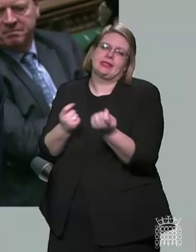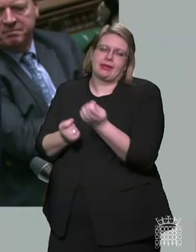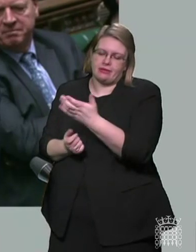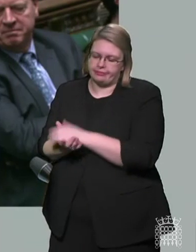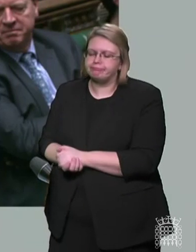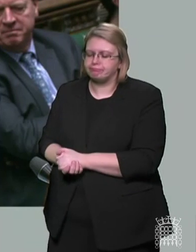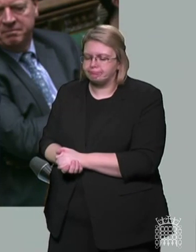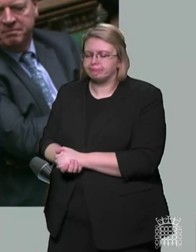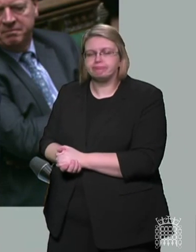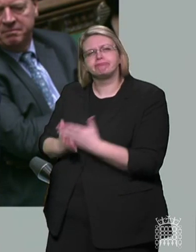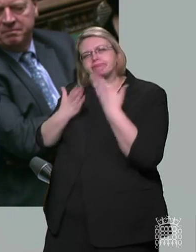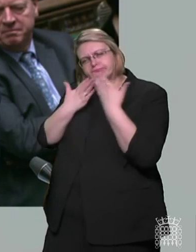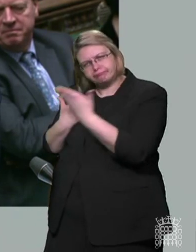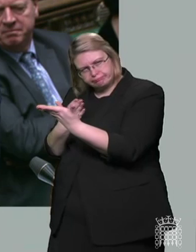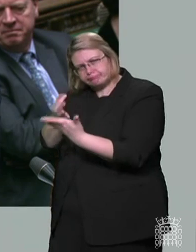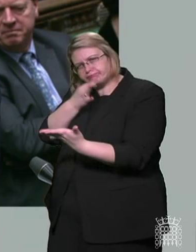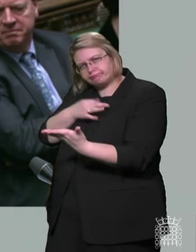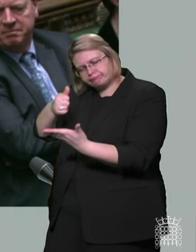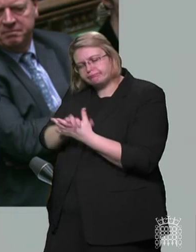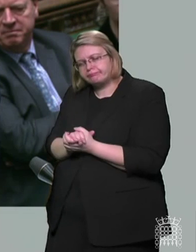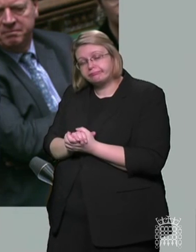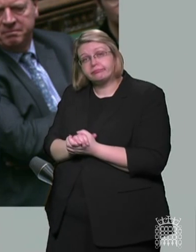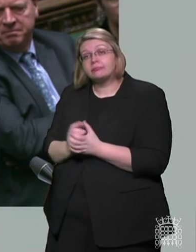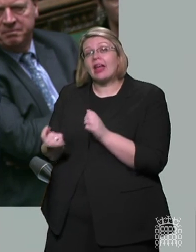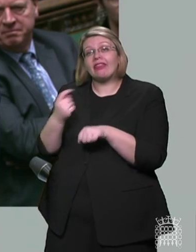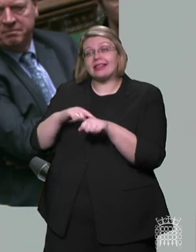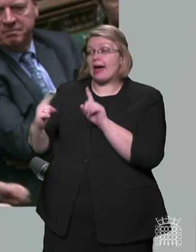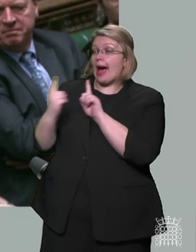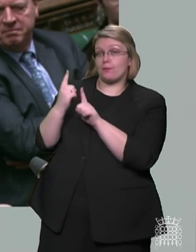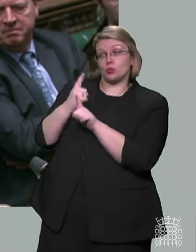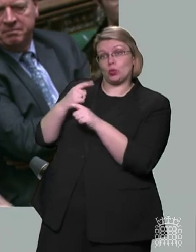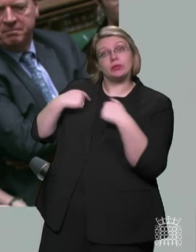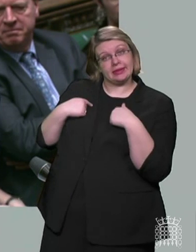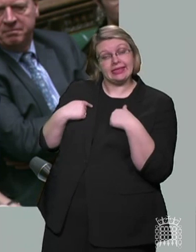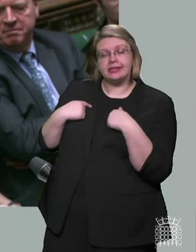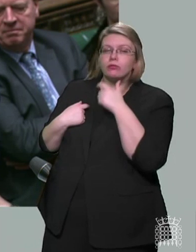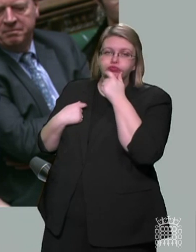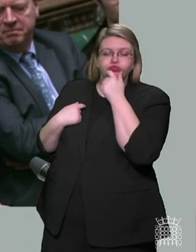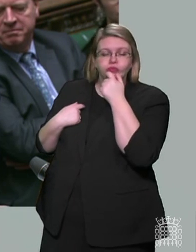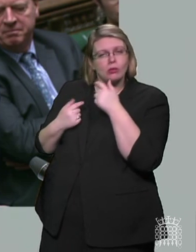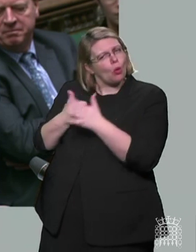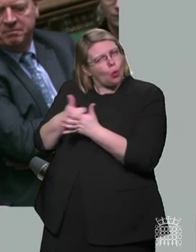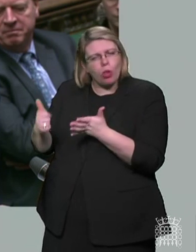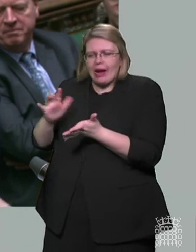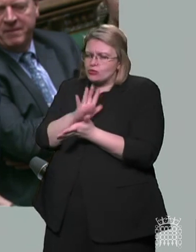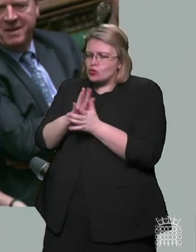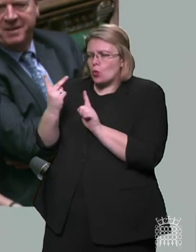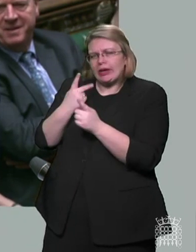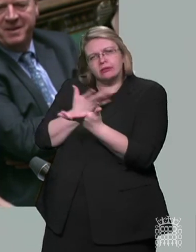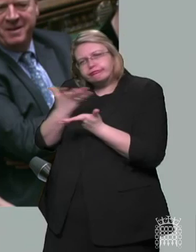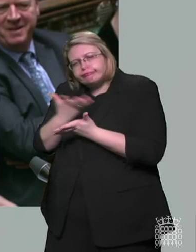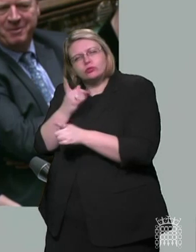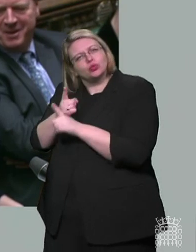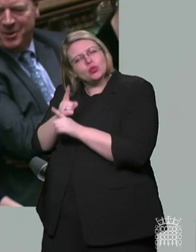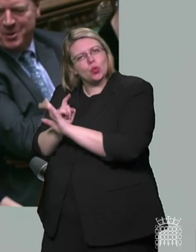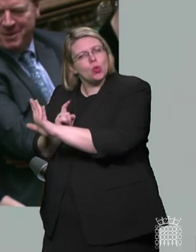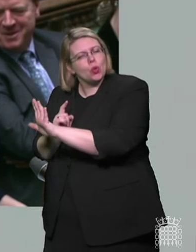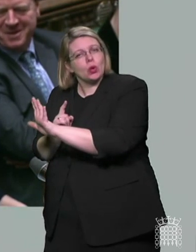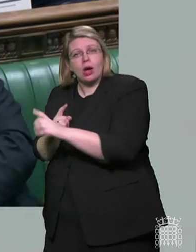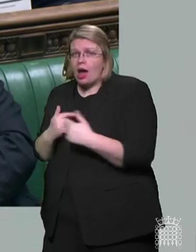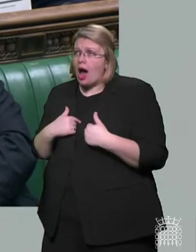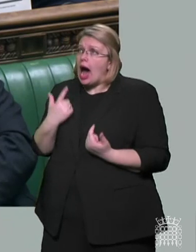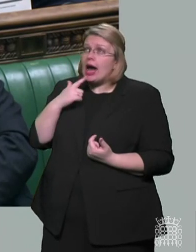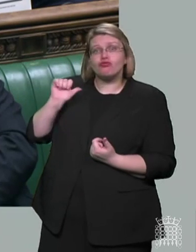The right honourable Gentleman was right to come to me then—I have always enjoyed talking to him, as I have told him many times—and he is right on the issue.